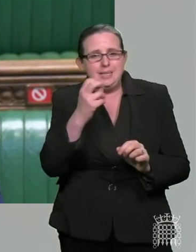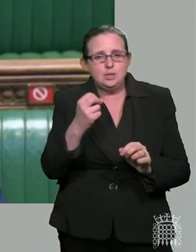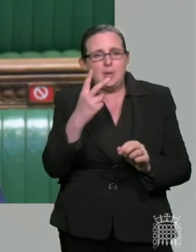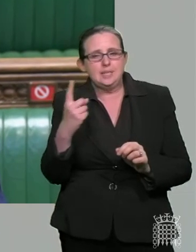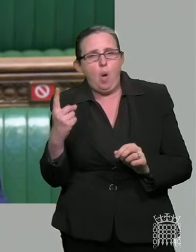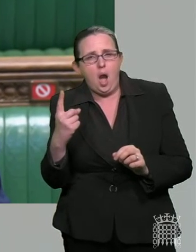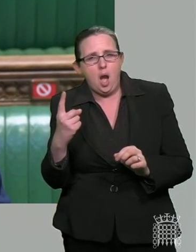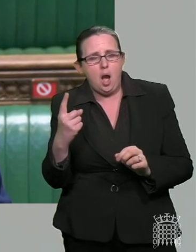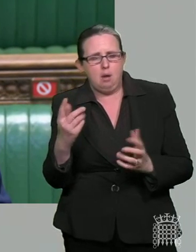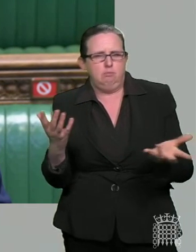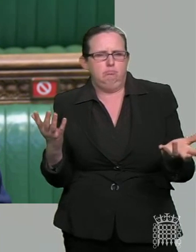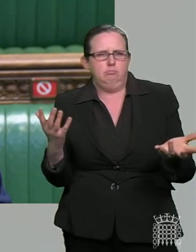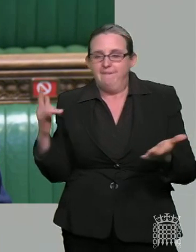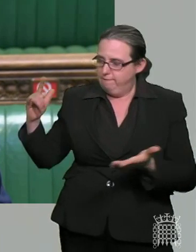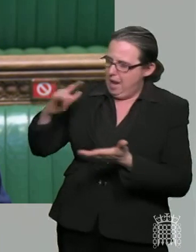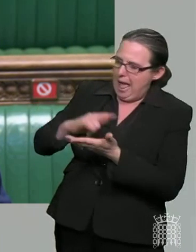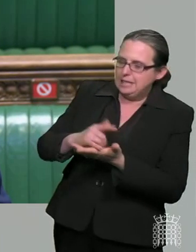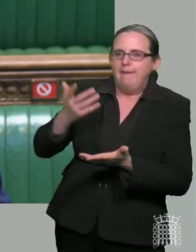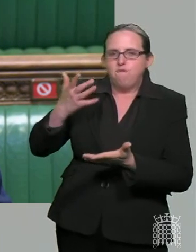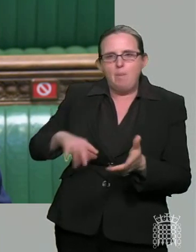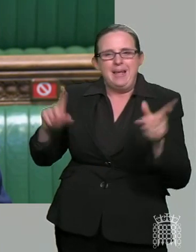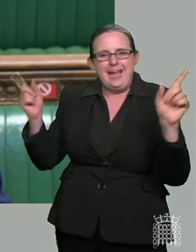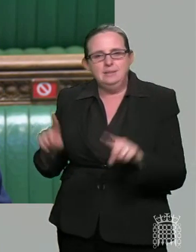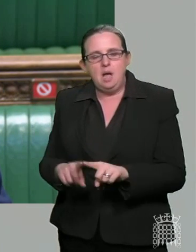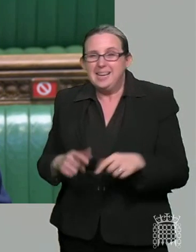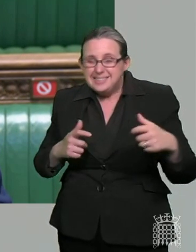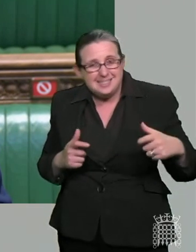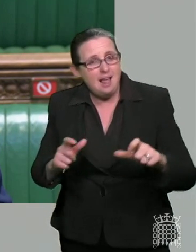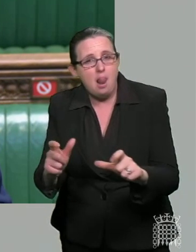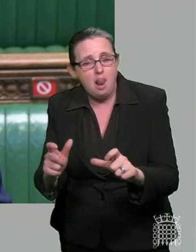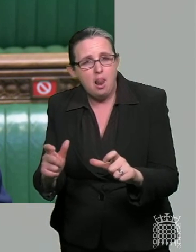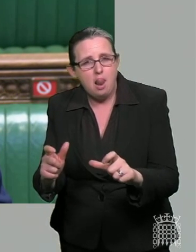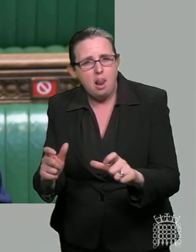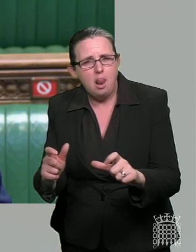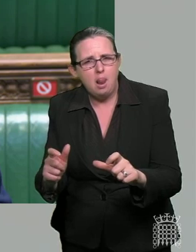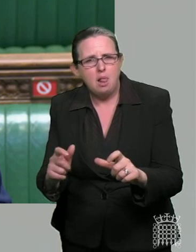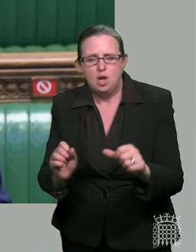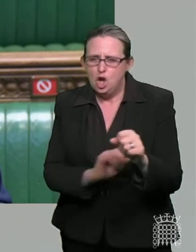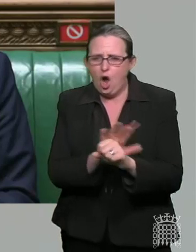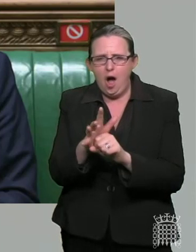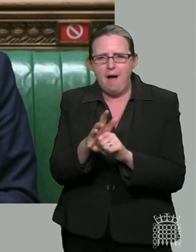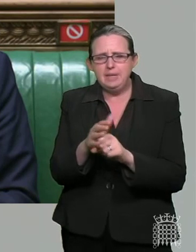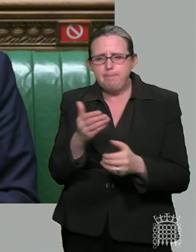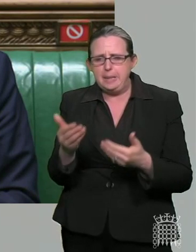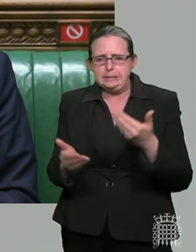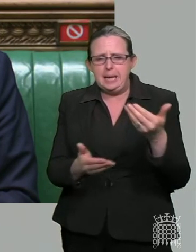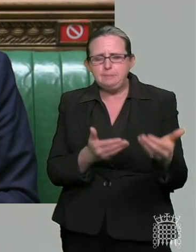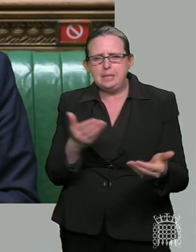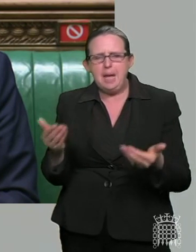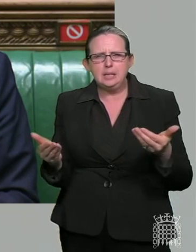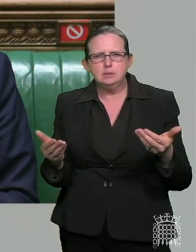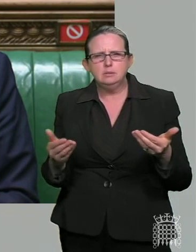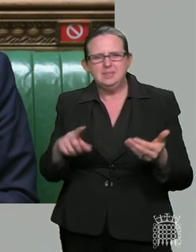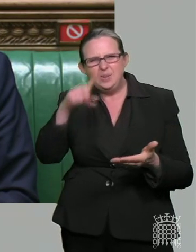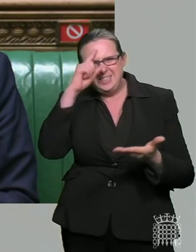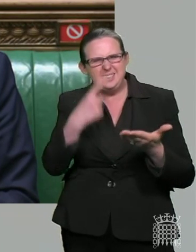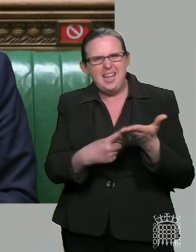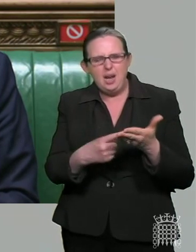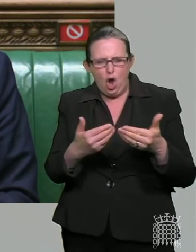Flights are still coming in from India, and even as the variant is spreading the Prime Minister decides that now is the time to weaken the system even more.